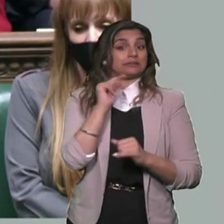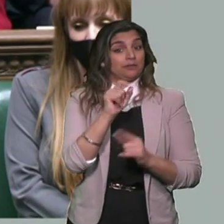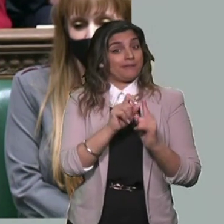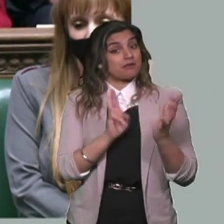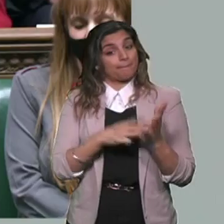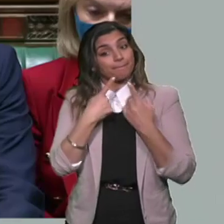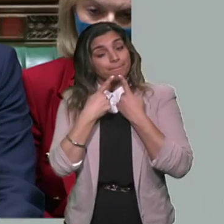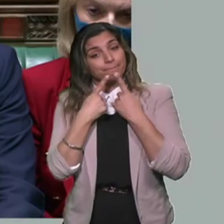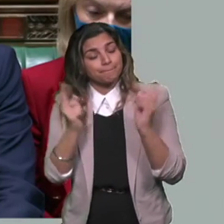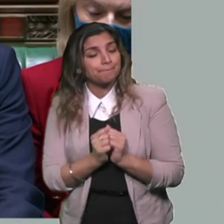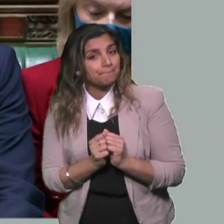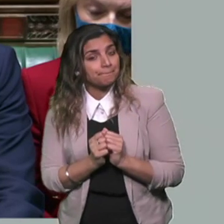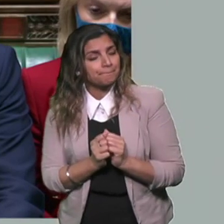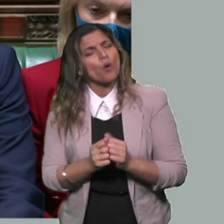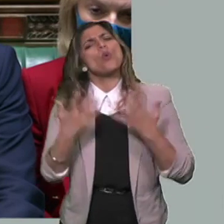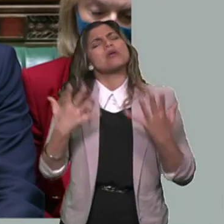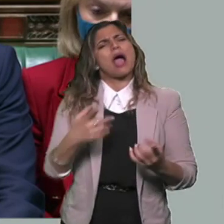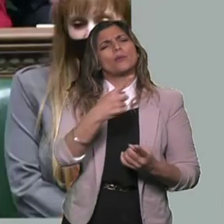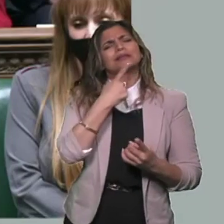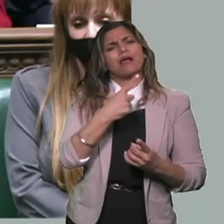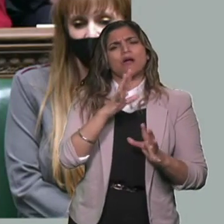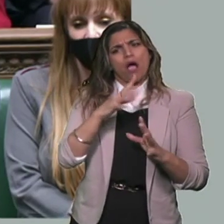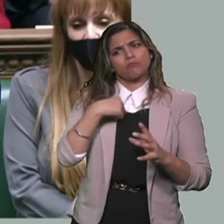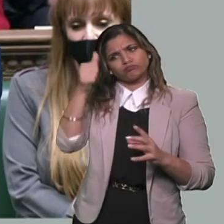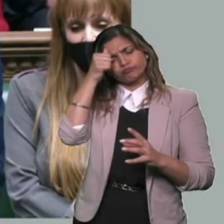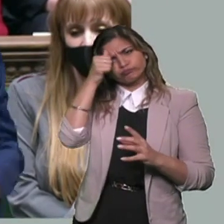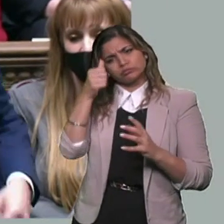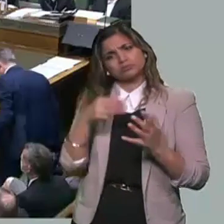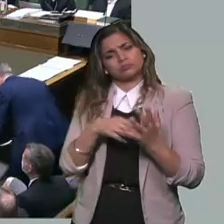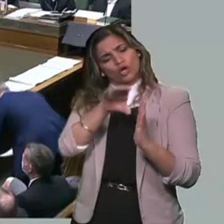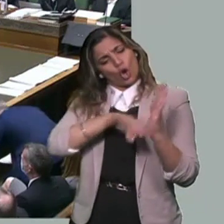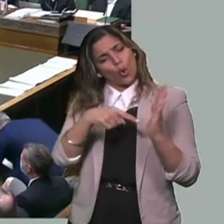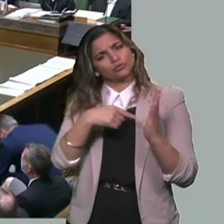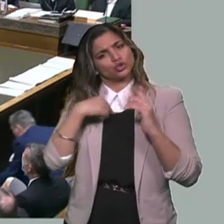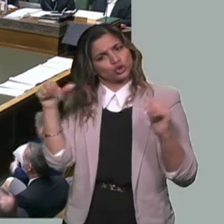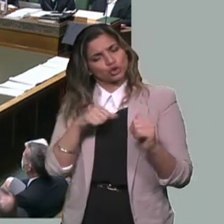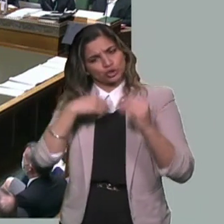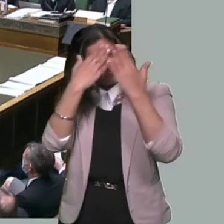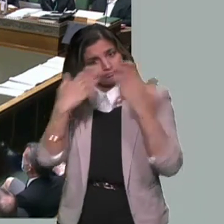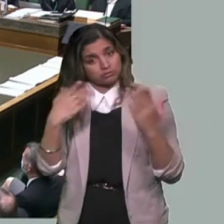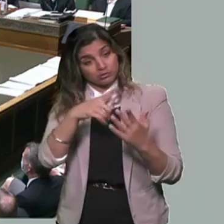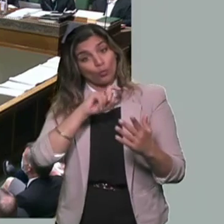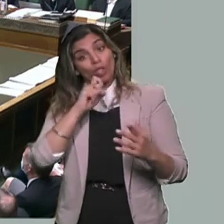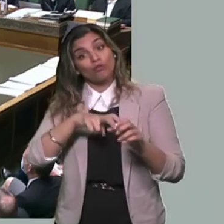Since he acknowledges that the ministerial code applies to him, will he now resign?